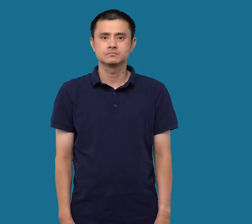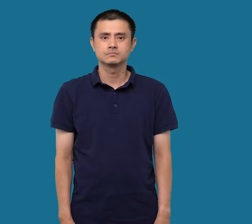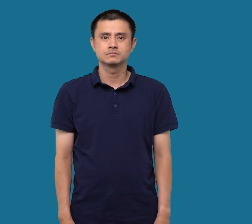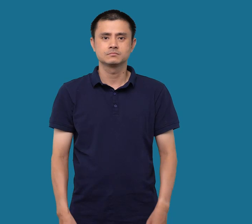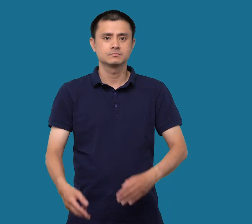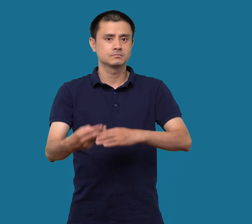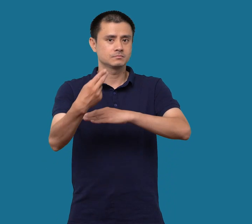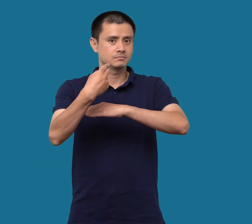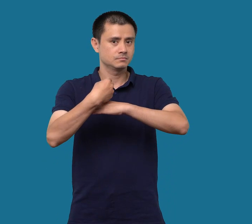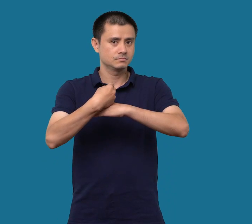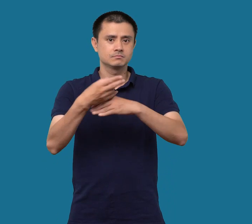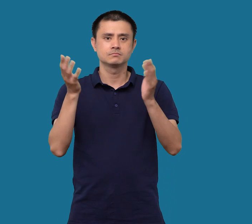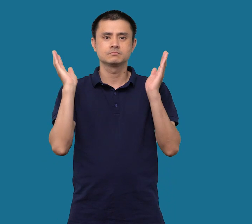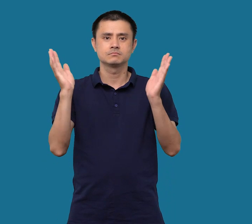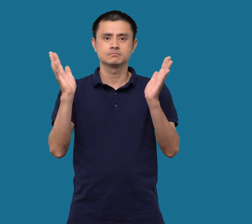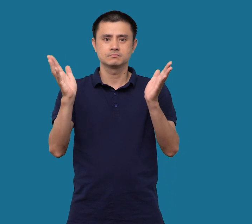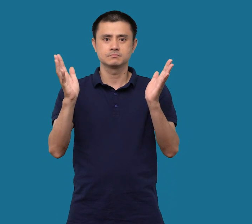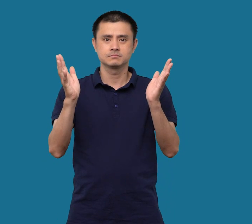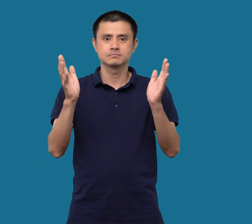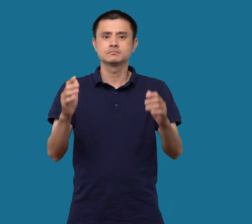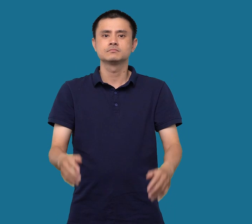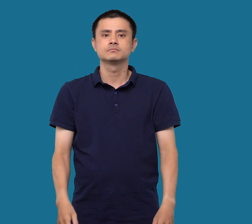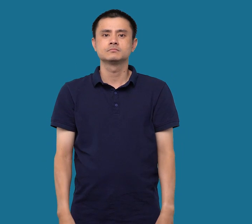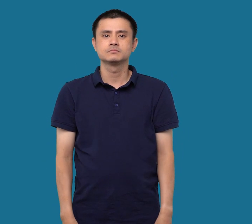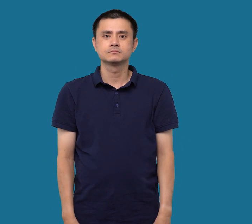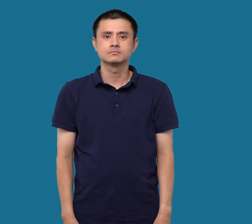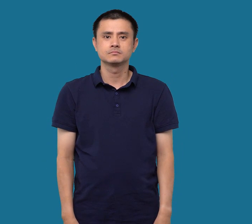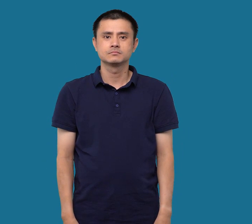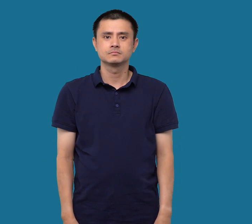ghi hình